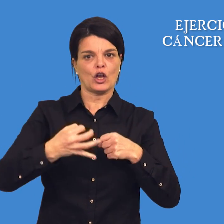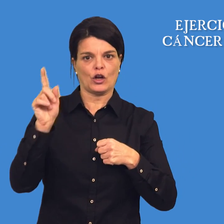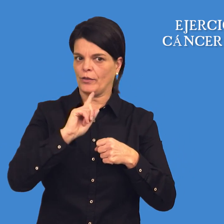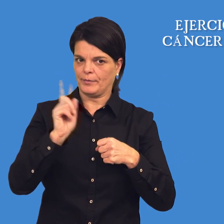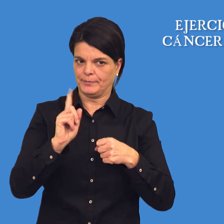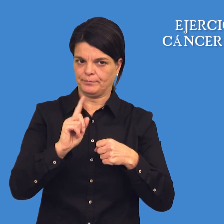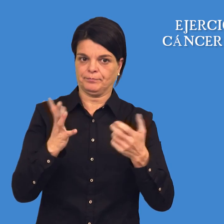no